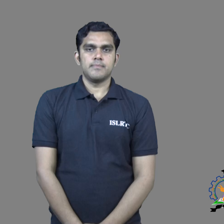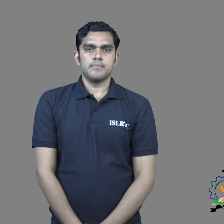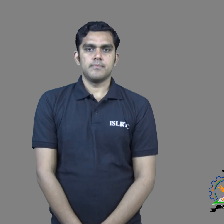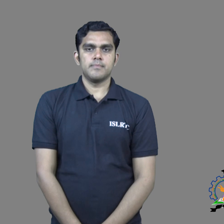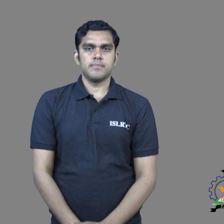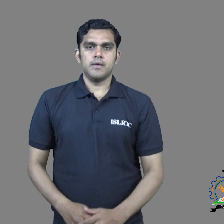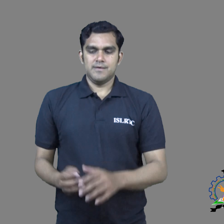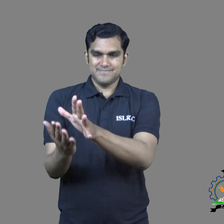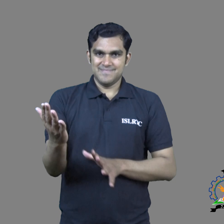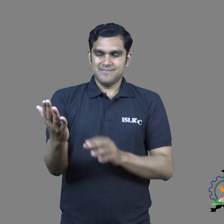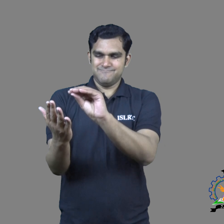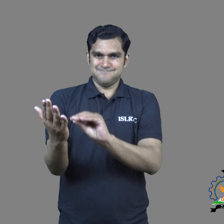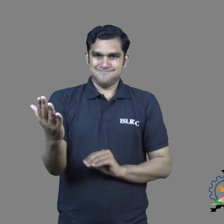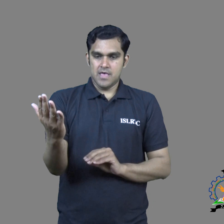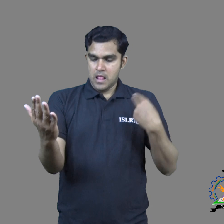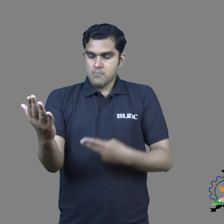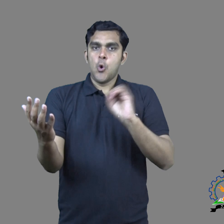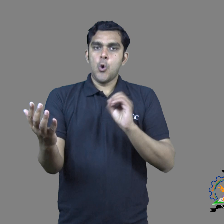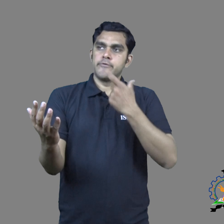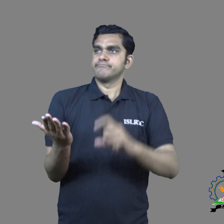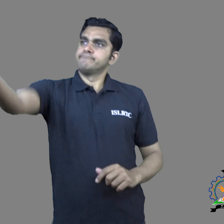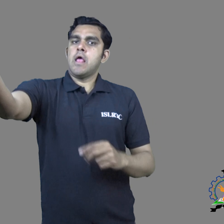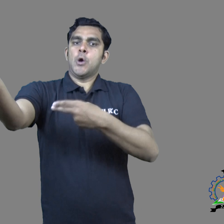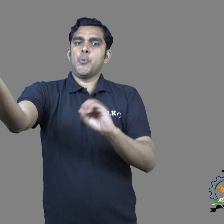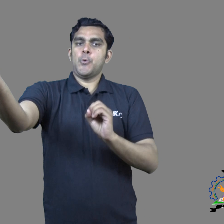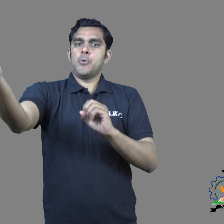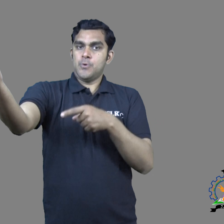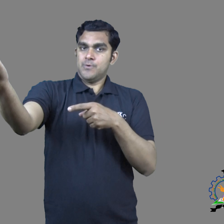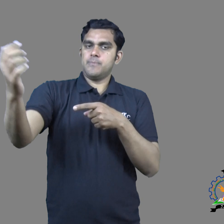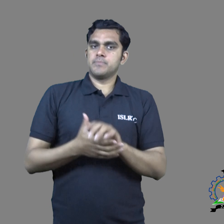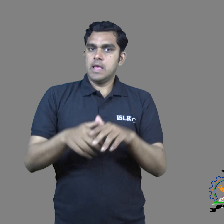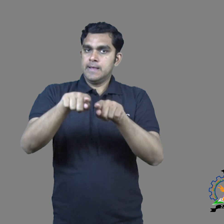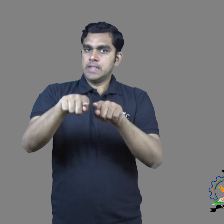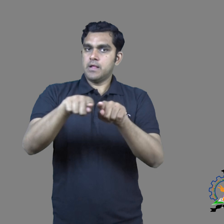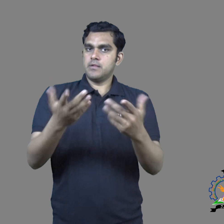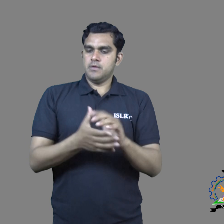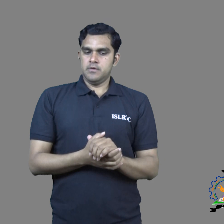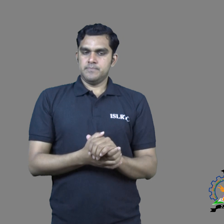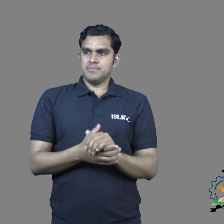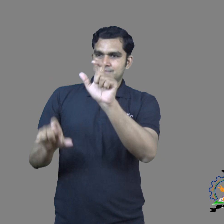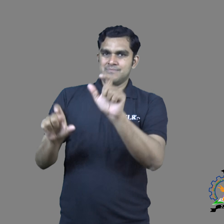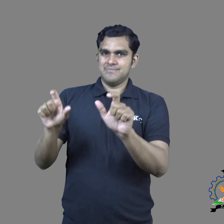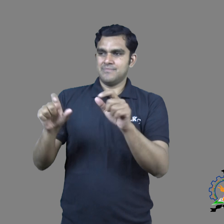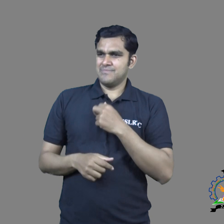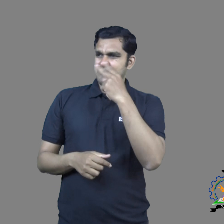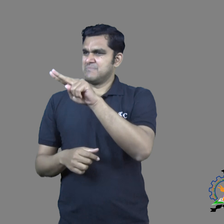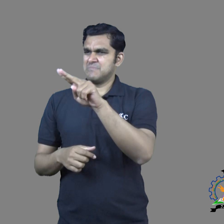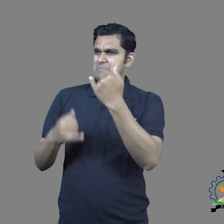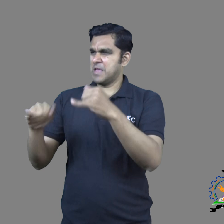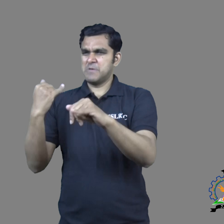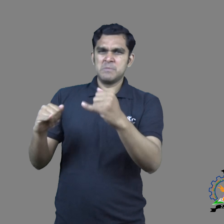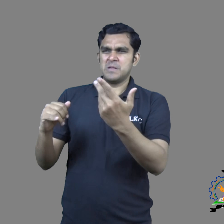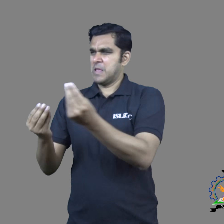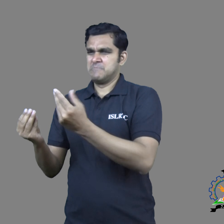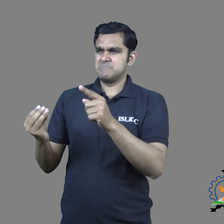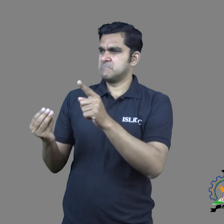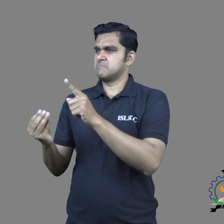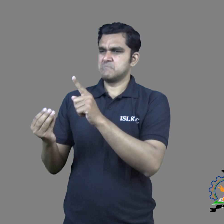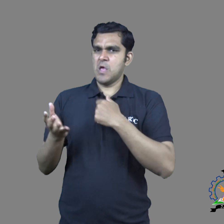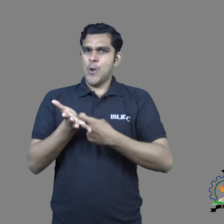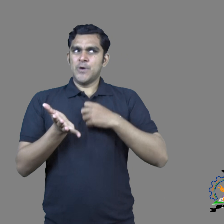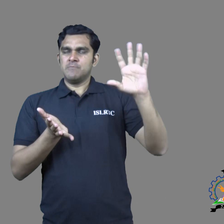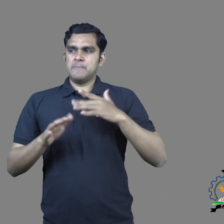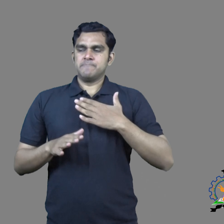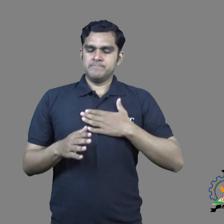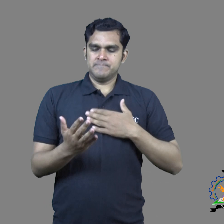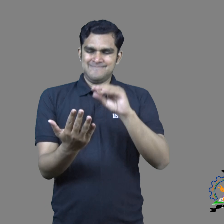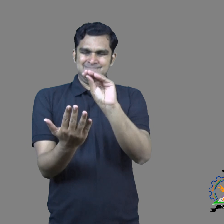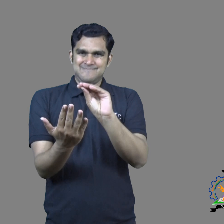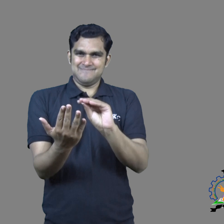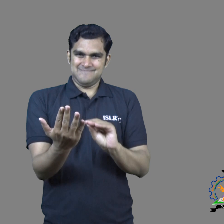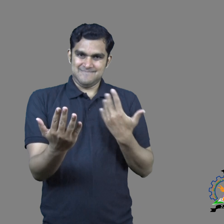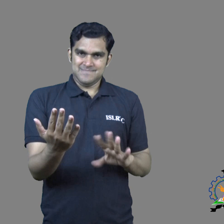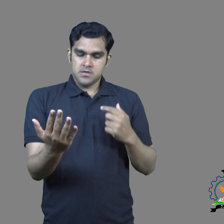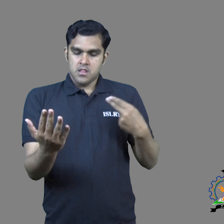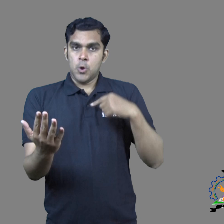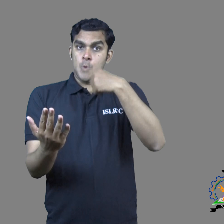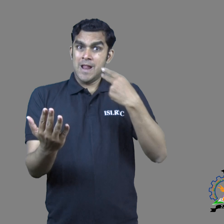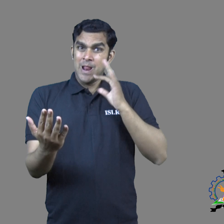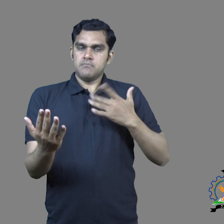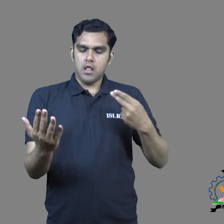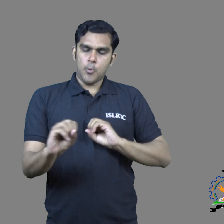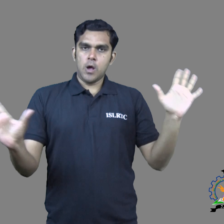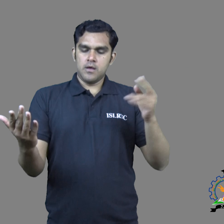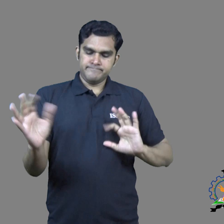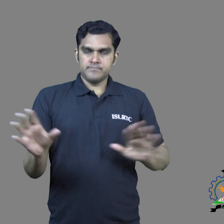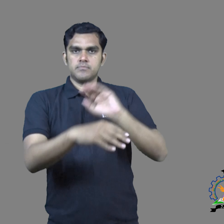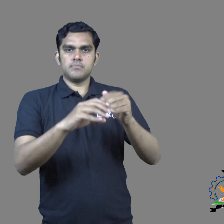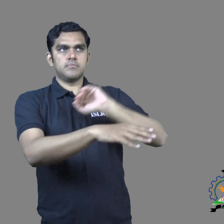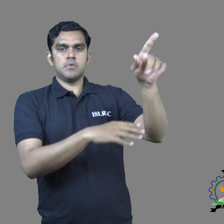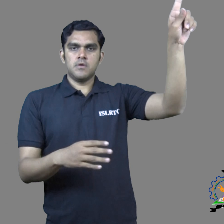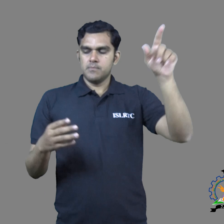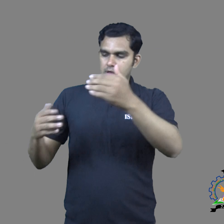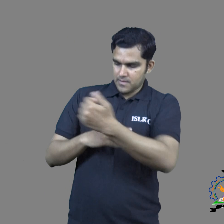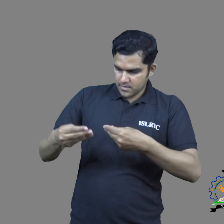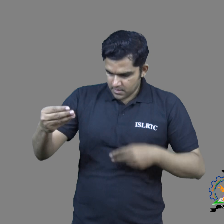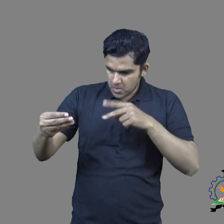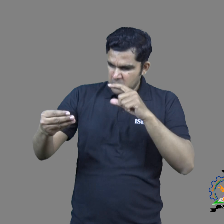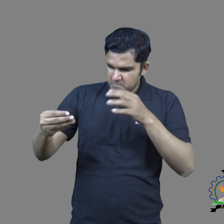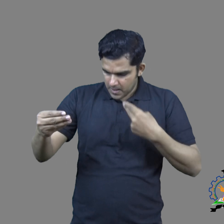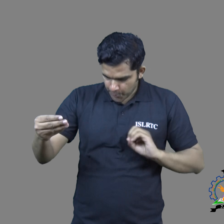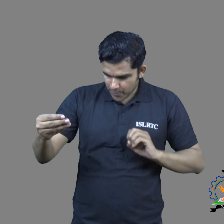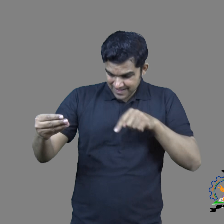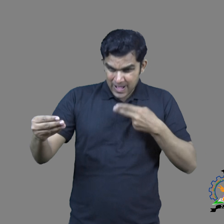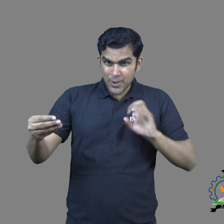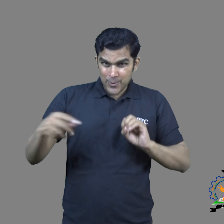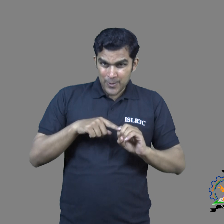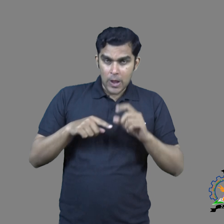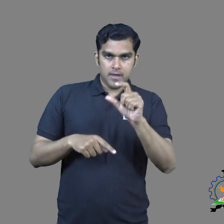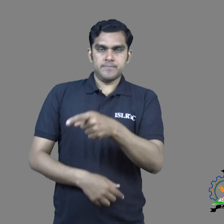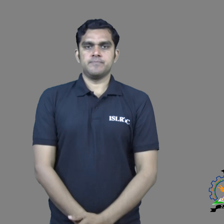Anonymous Complaint